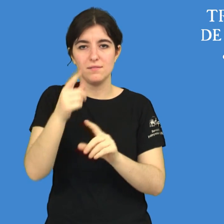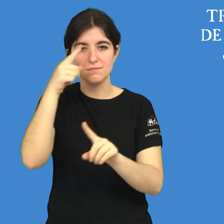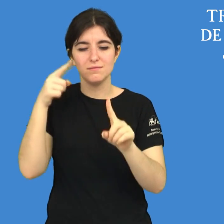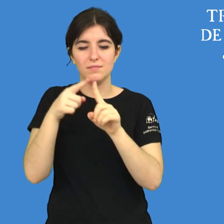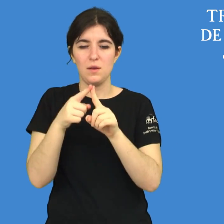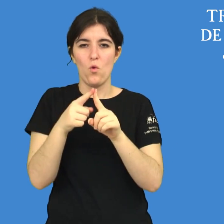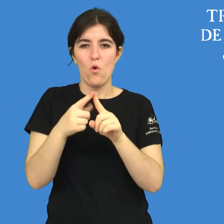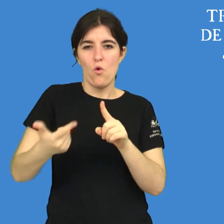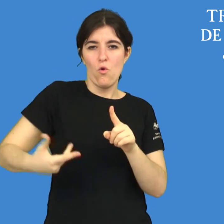objetivo